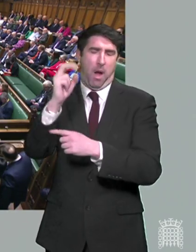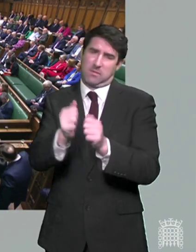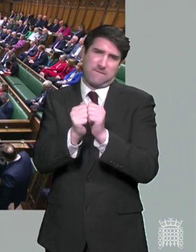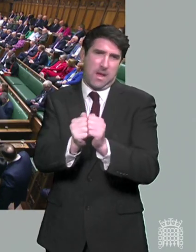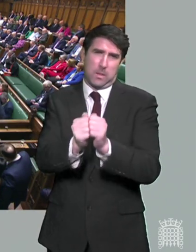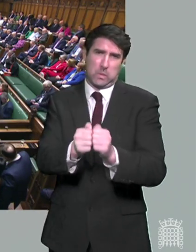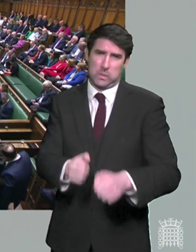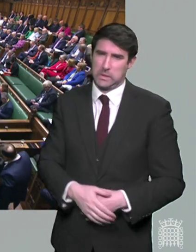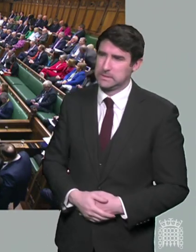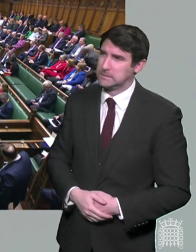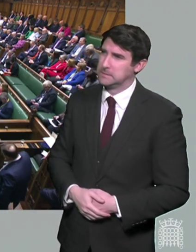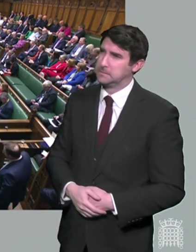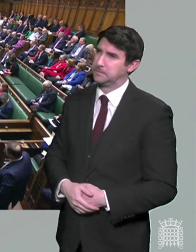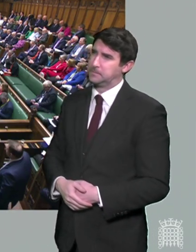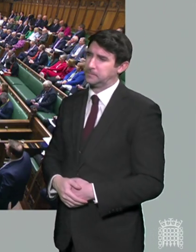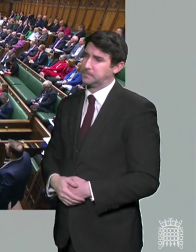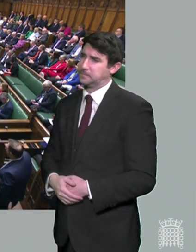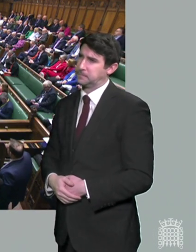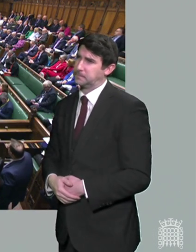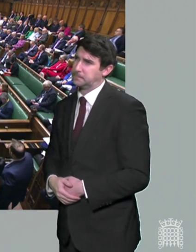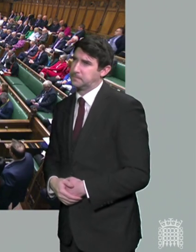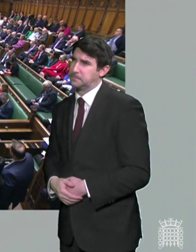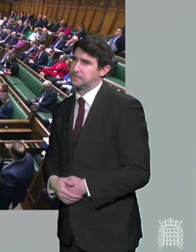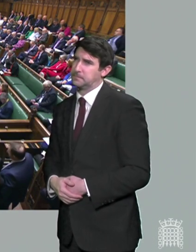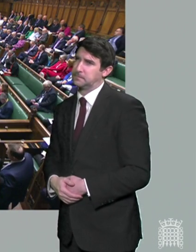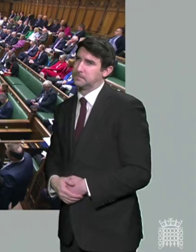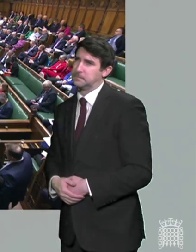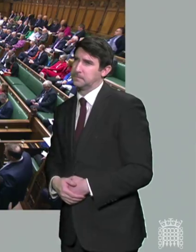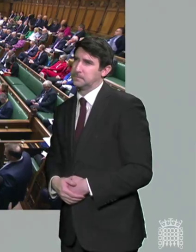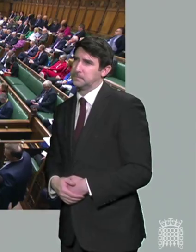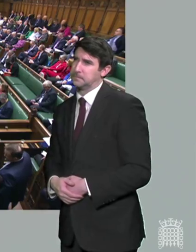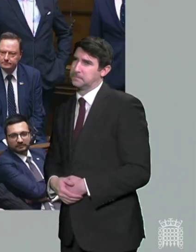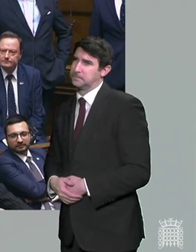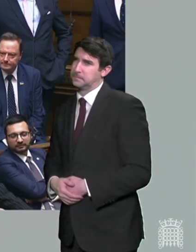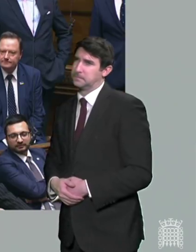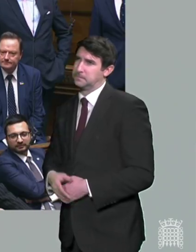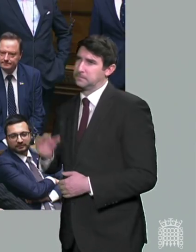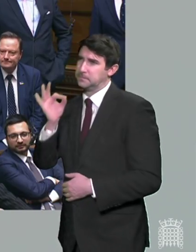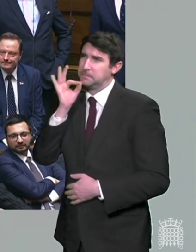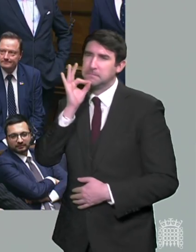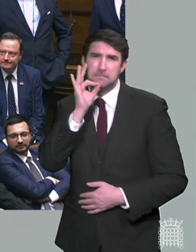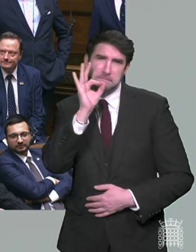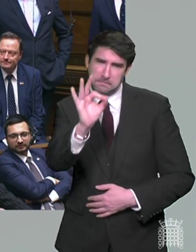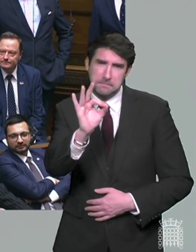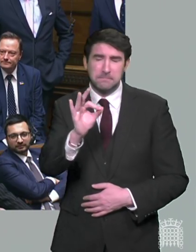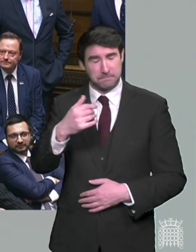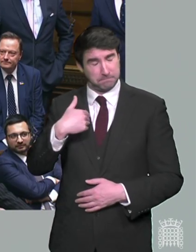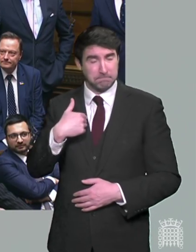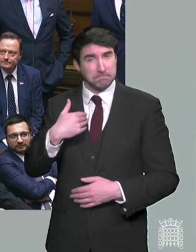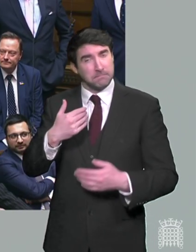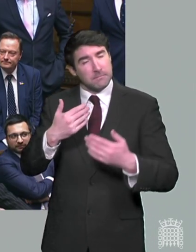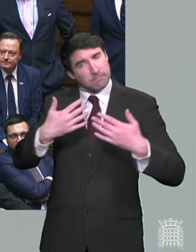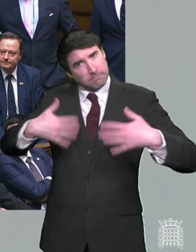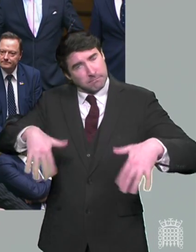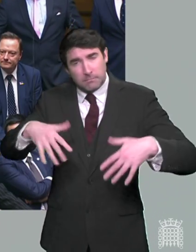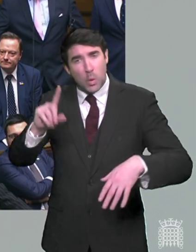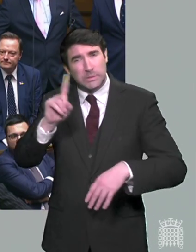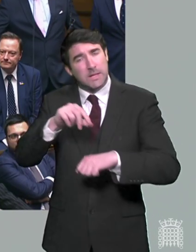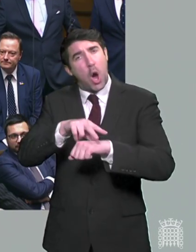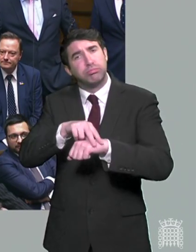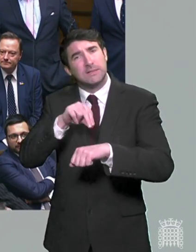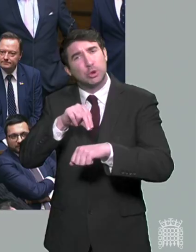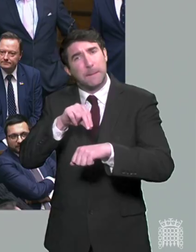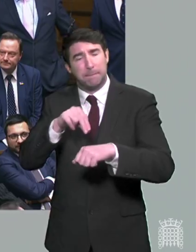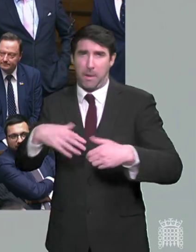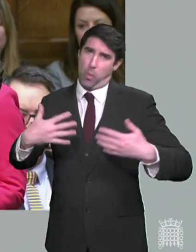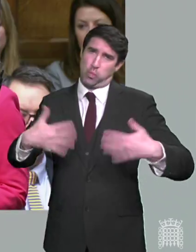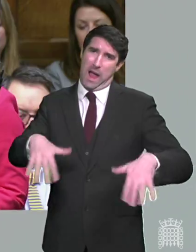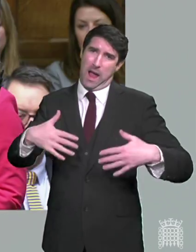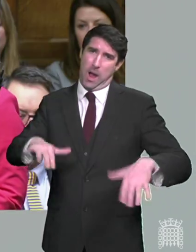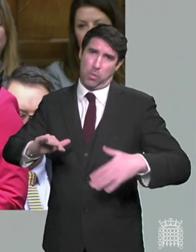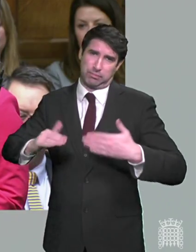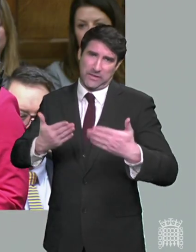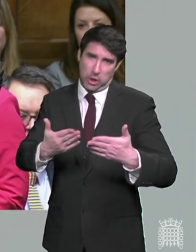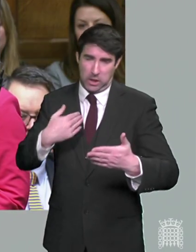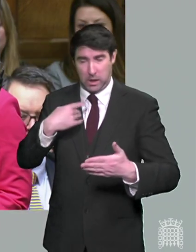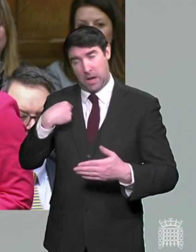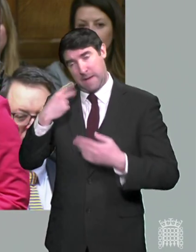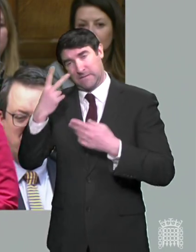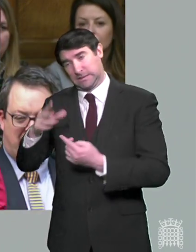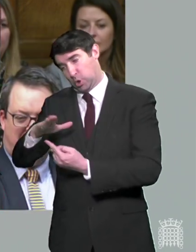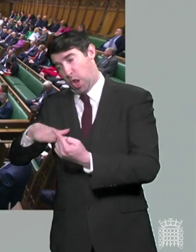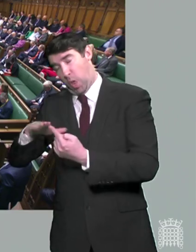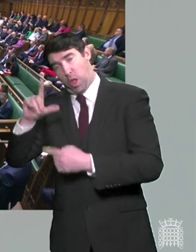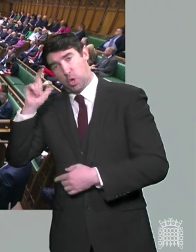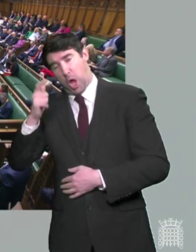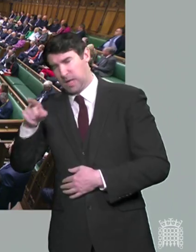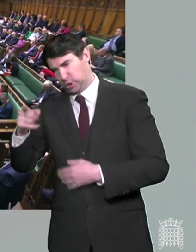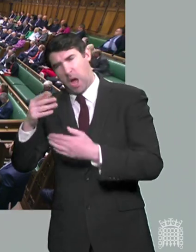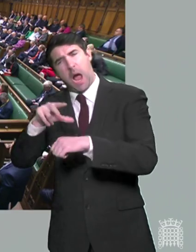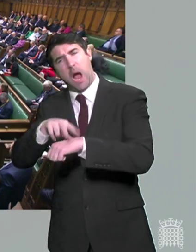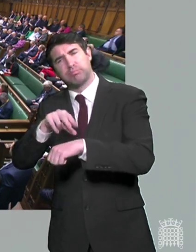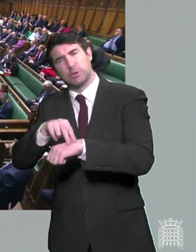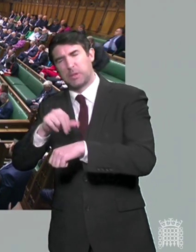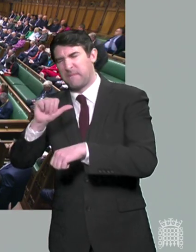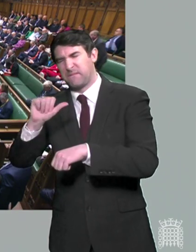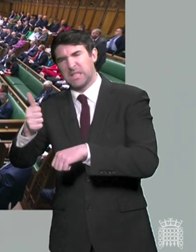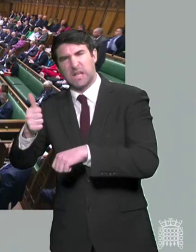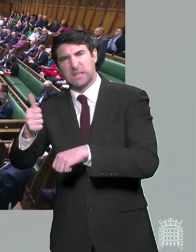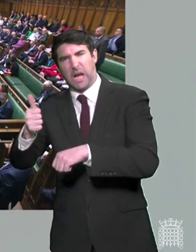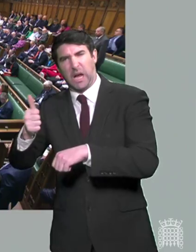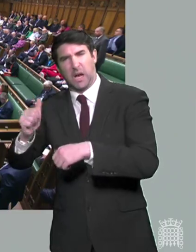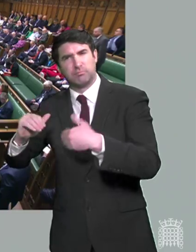Does my right honourable Friend agree that apprenticeships such as those offered by the excellent South Essex College in Leigh-on-Sea, which I visited on Monday for National Apprenticeship Week, are a great pathway into work?